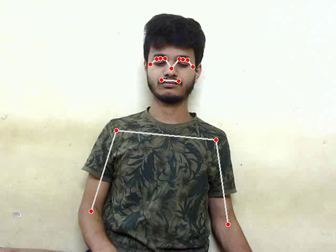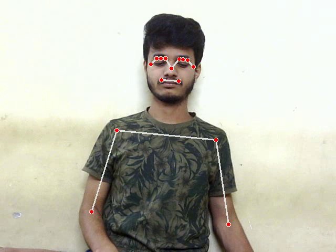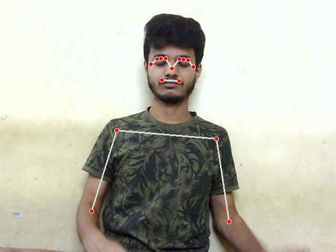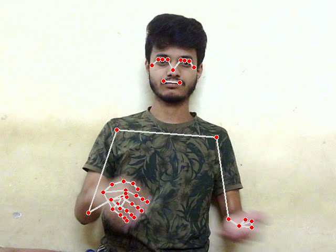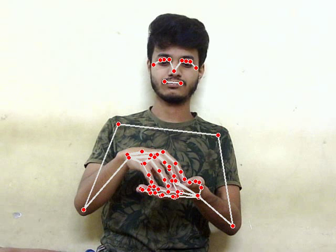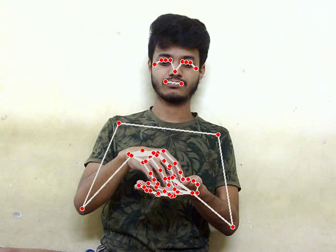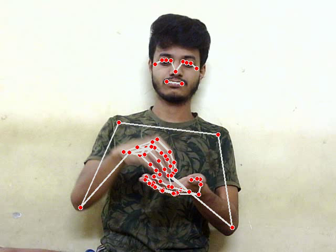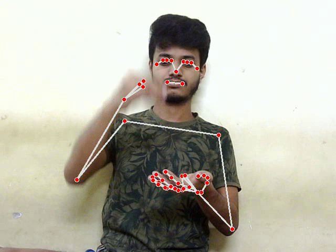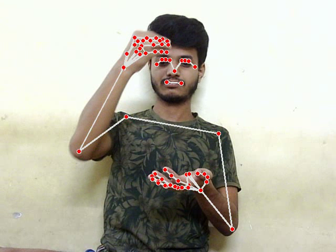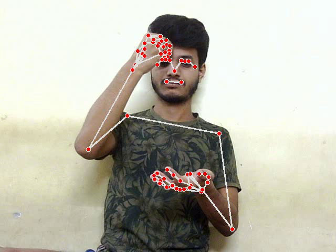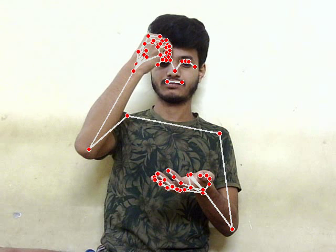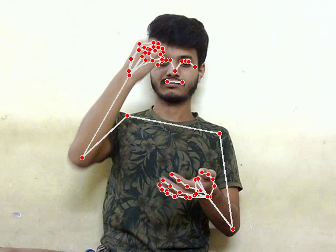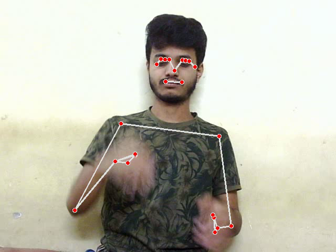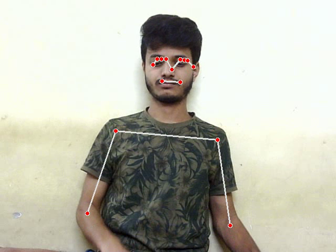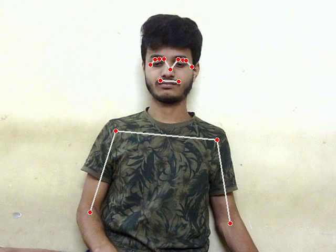learn